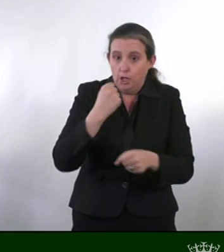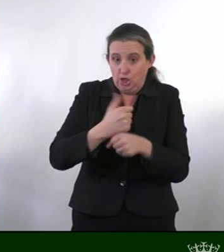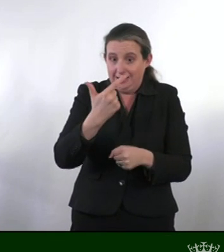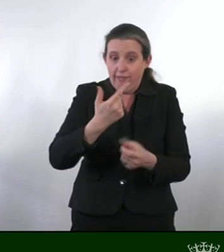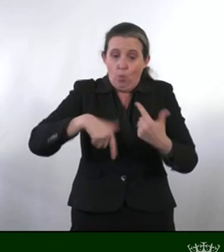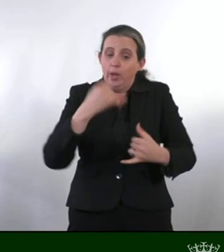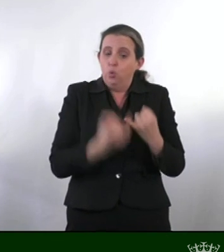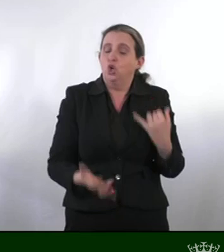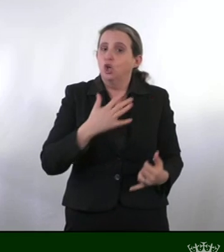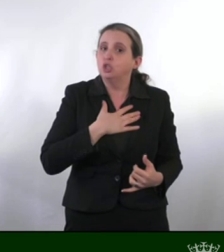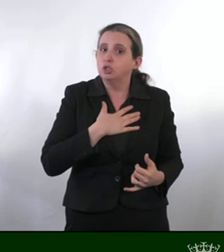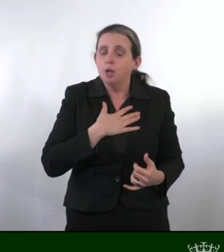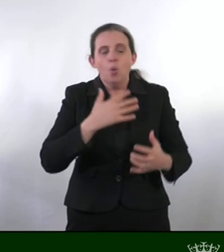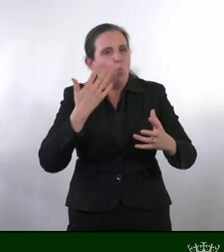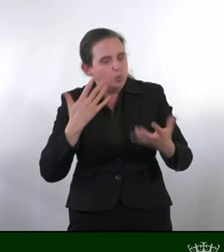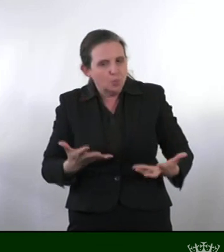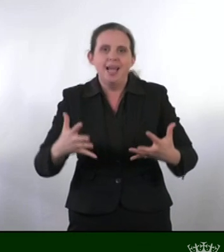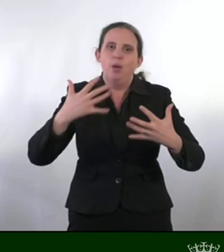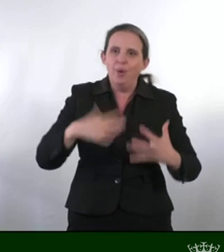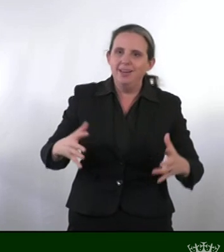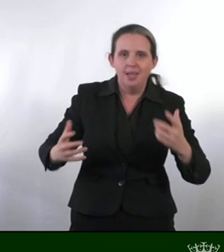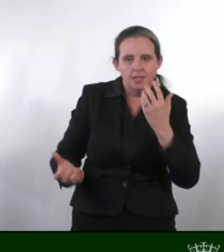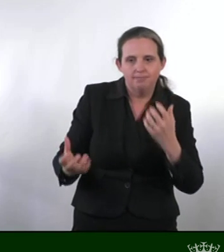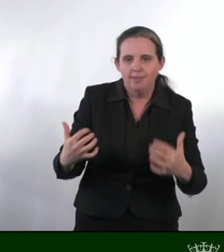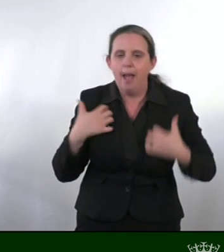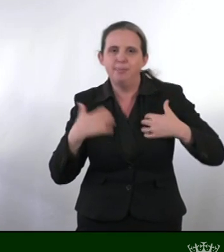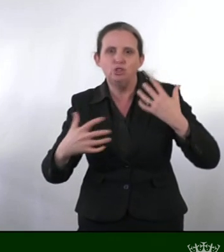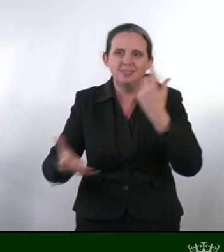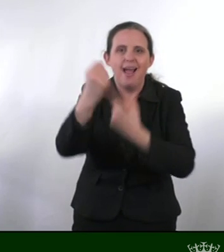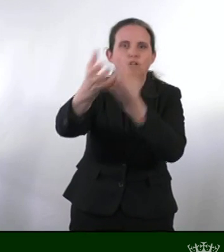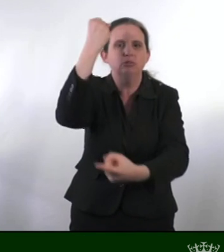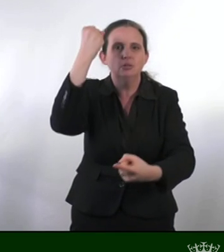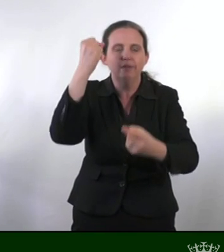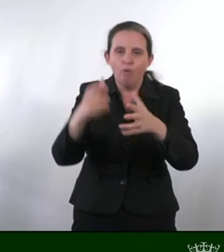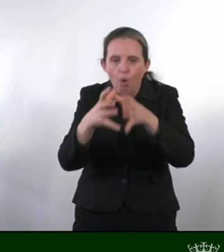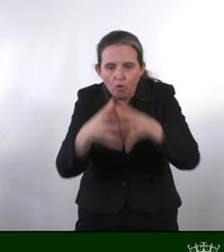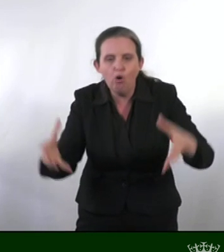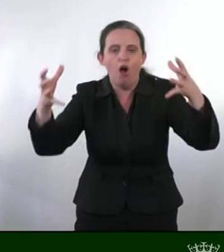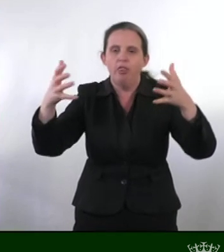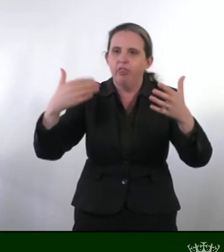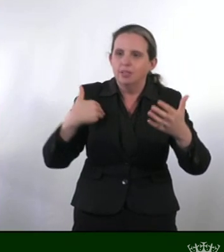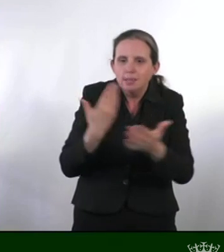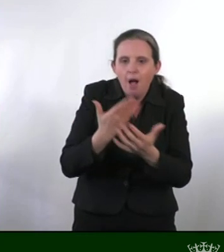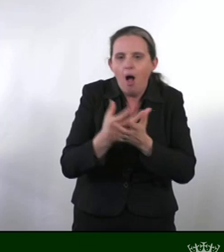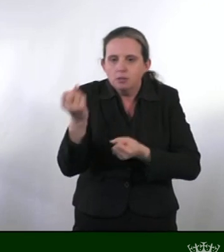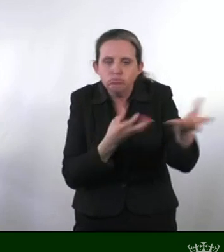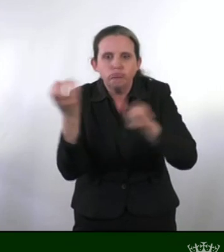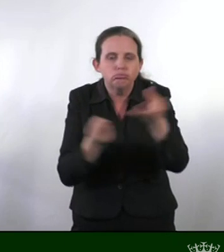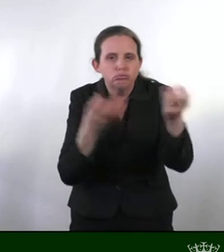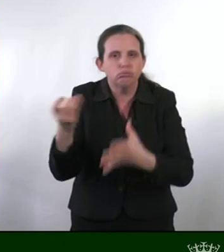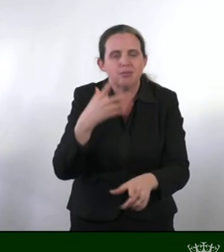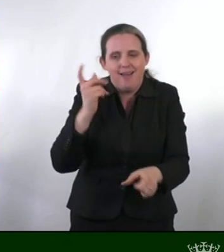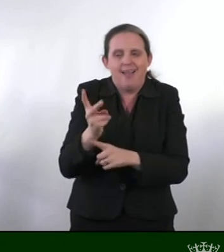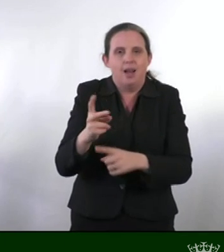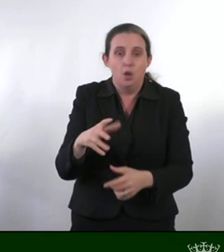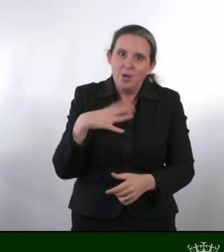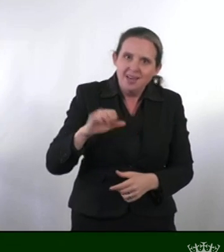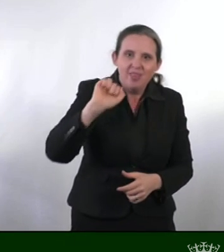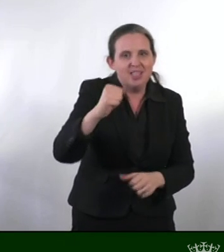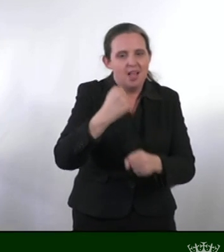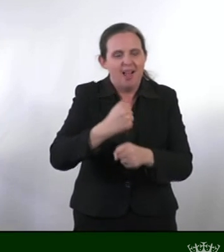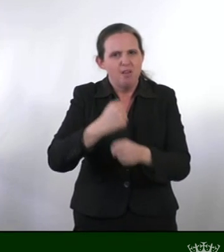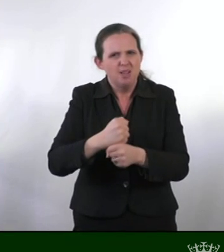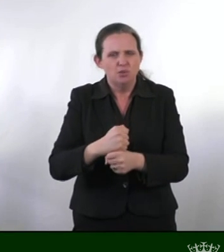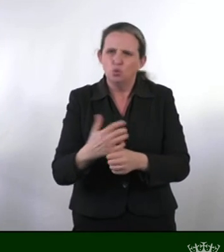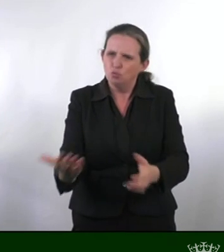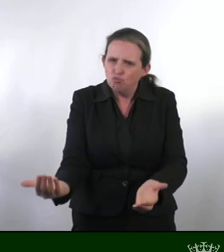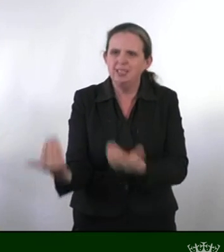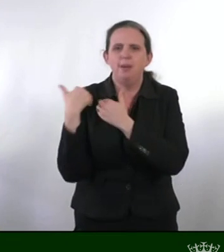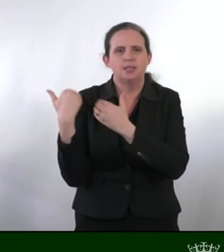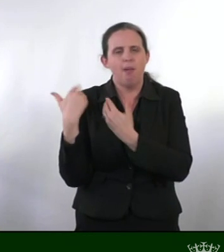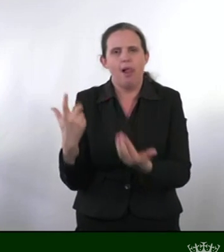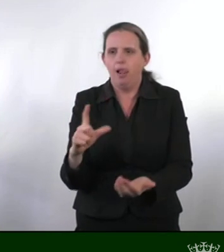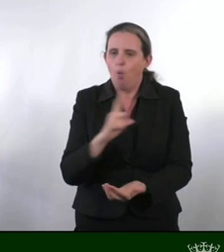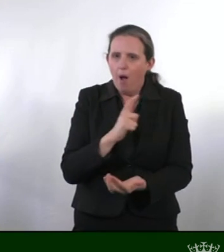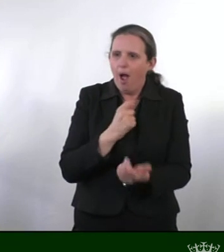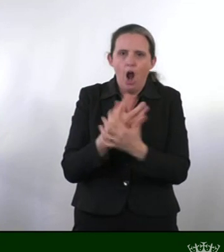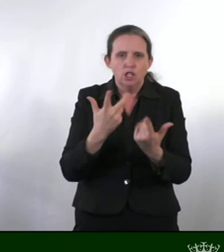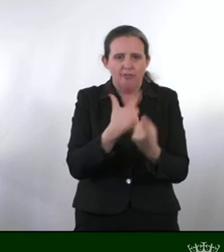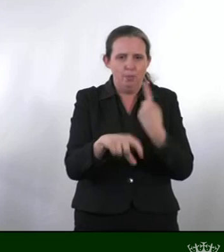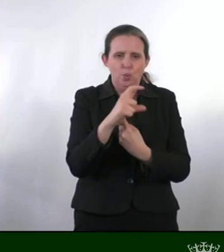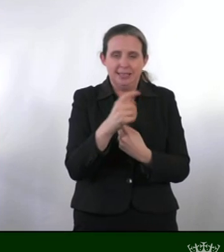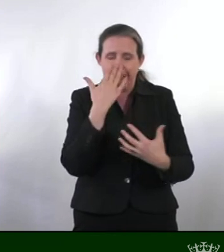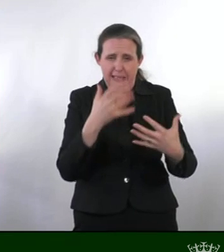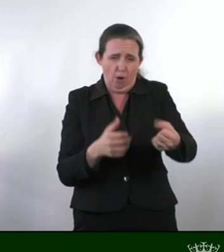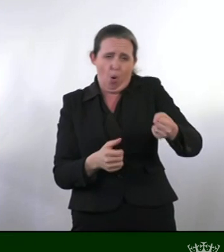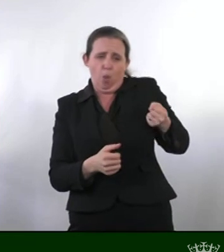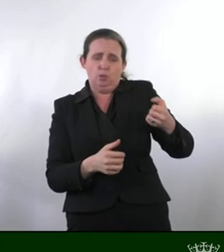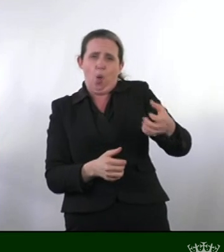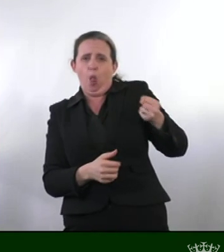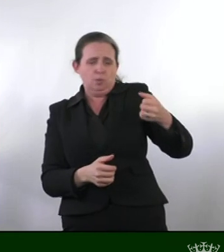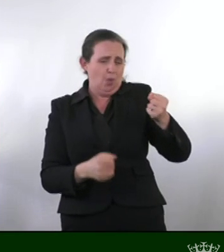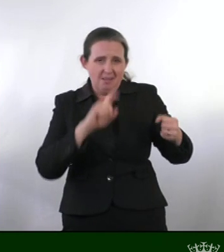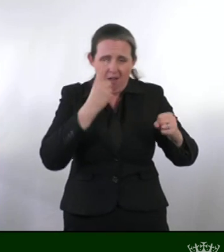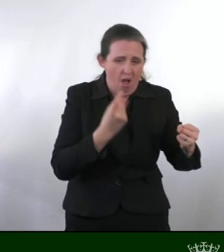We needed ambitious action today to stimulate growth and maintain demand, and we needed the Government to take responsibility for the real reasons why people and communities up and down our country are being held back.